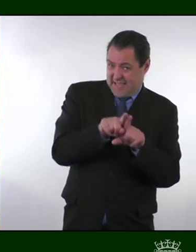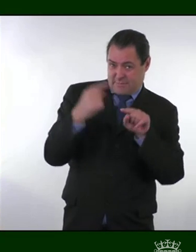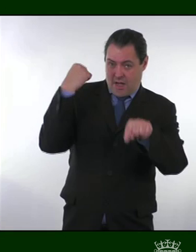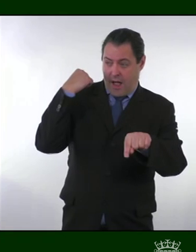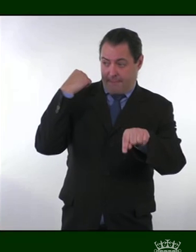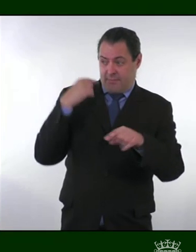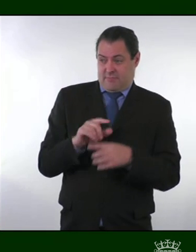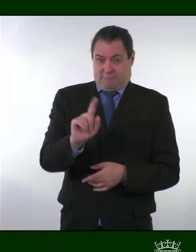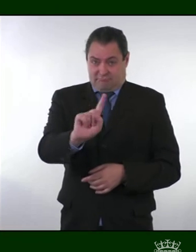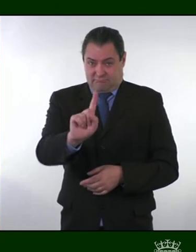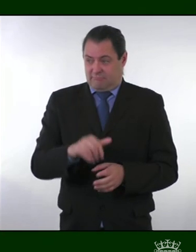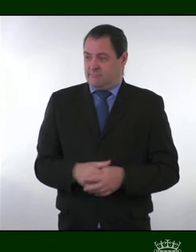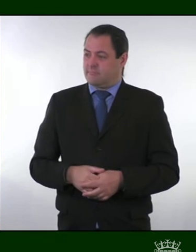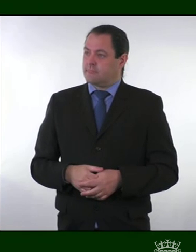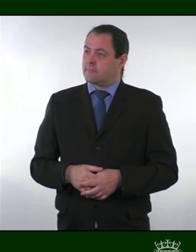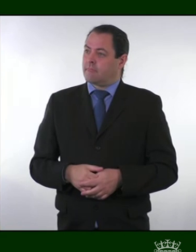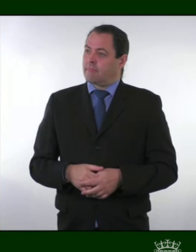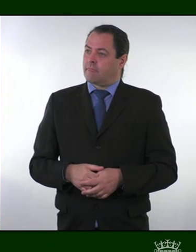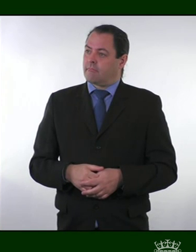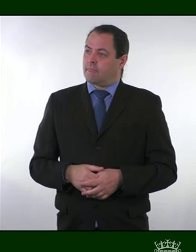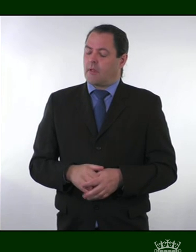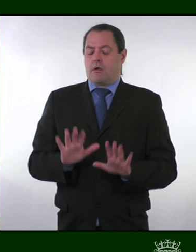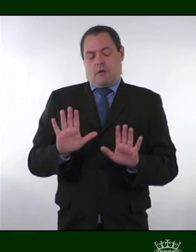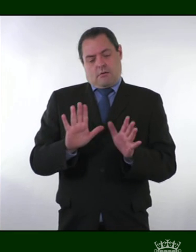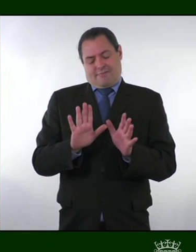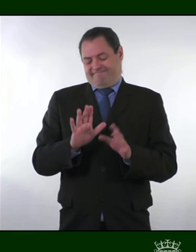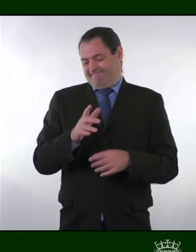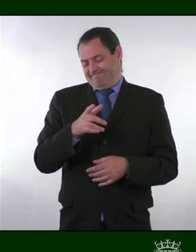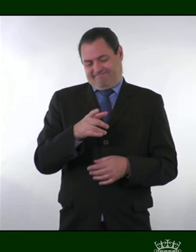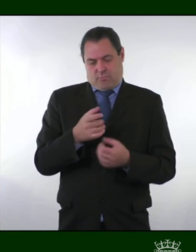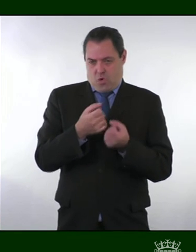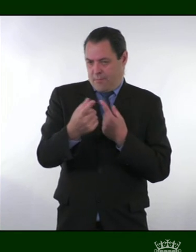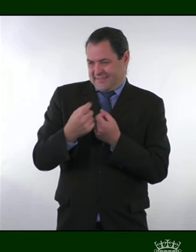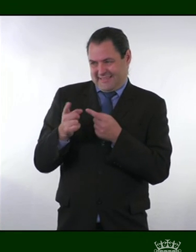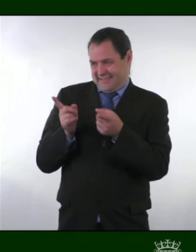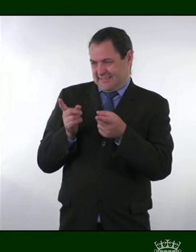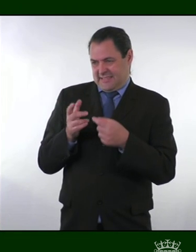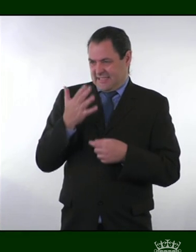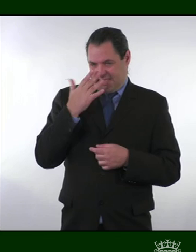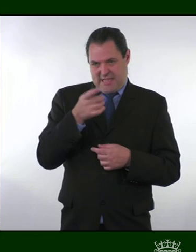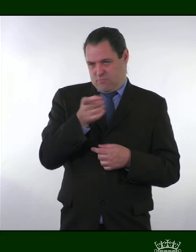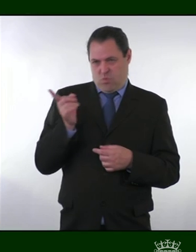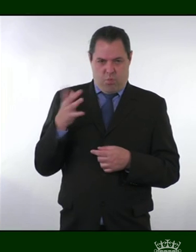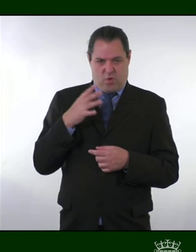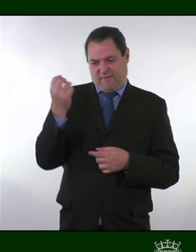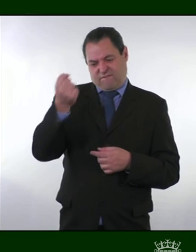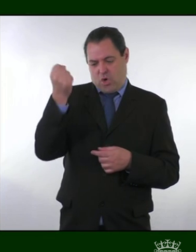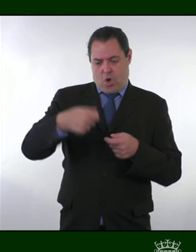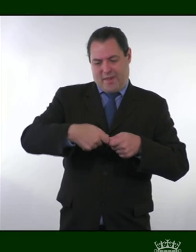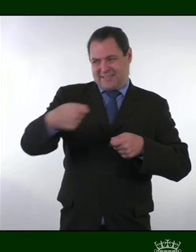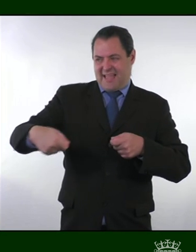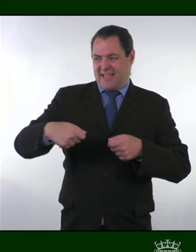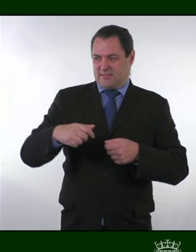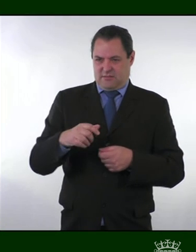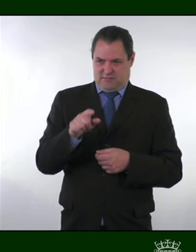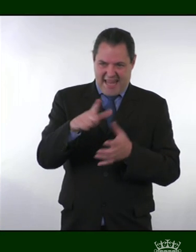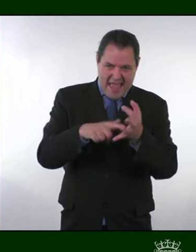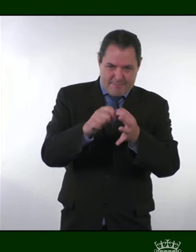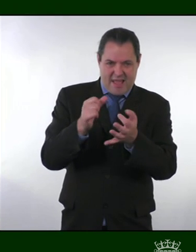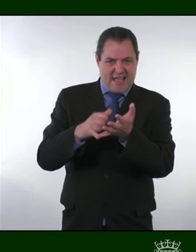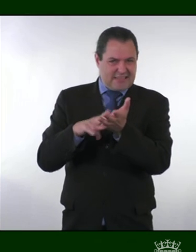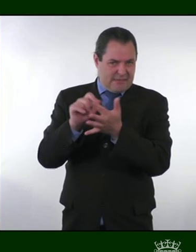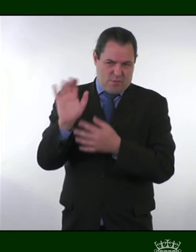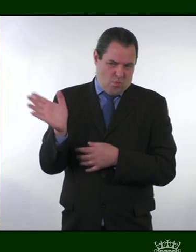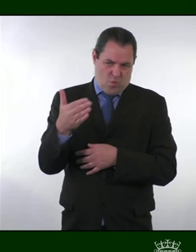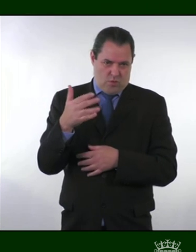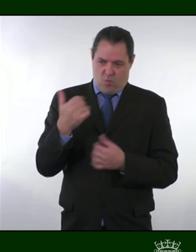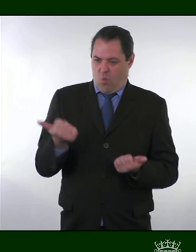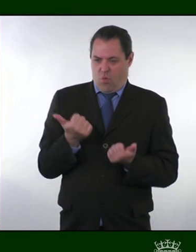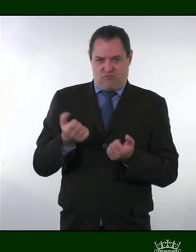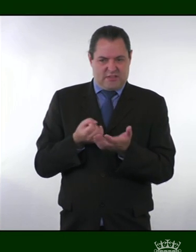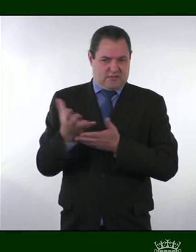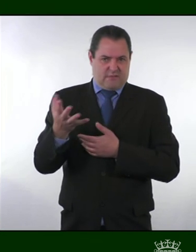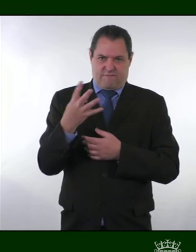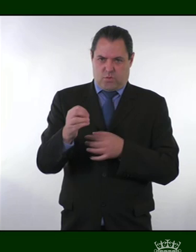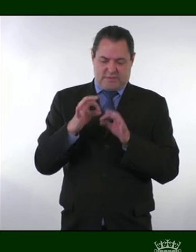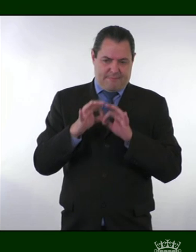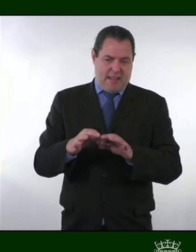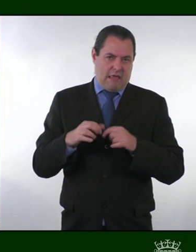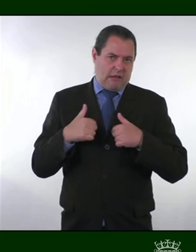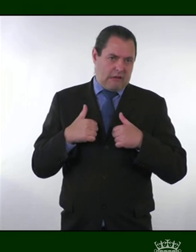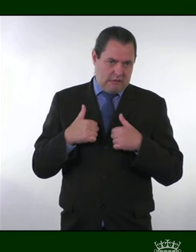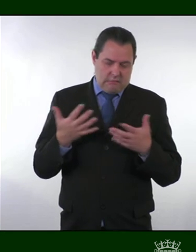Opposition Members of all parties seem to want to extend the furlough scheme, which has already cost the country £40 billion.